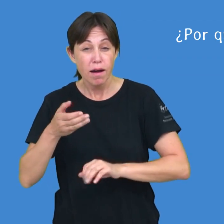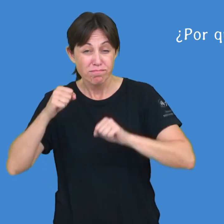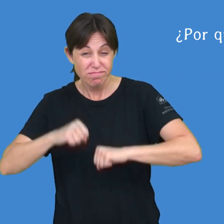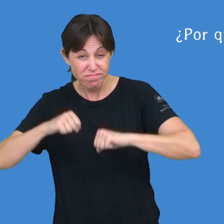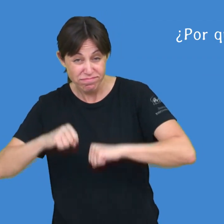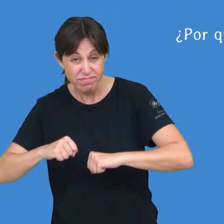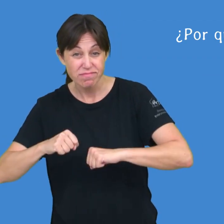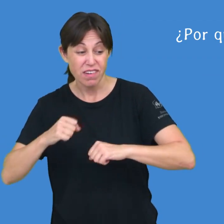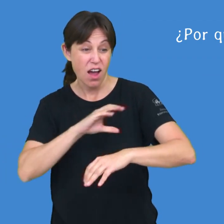mayor